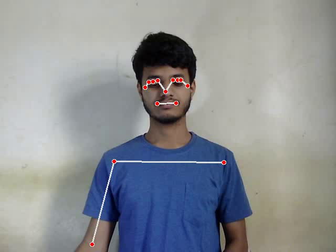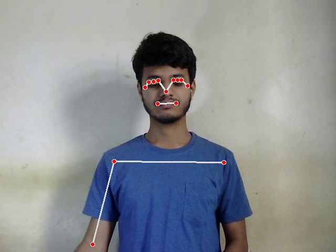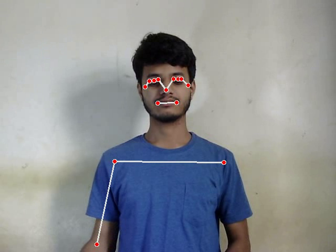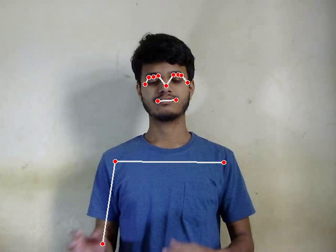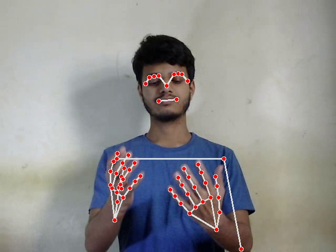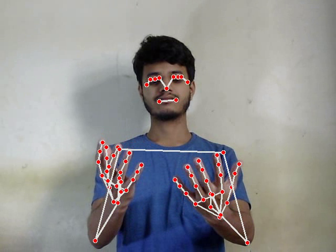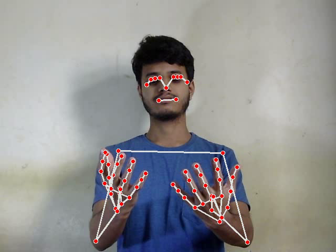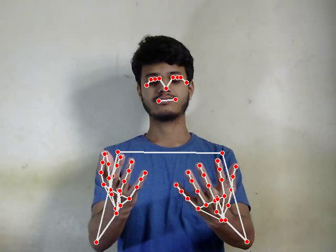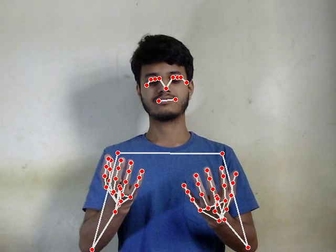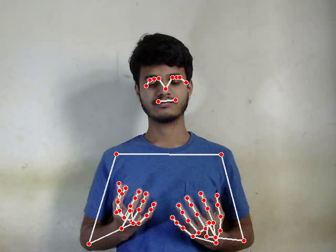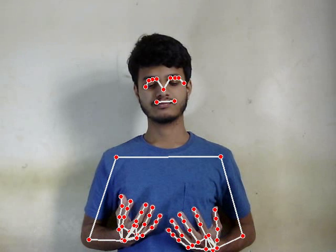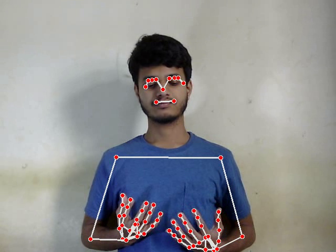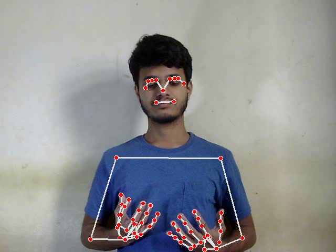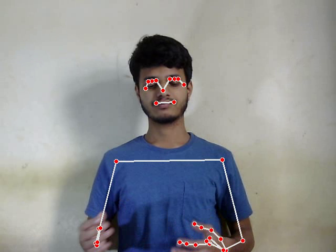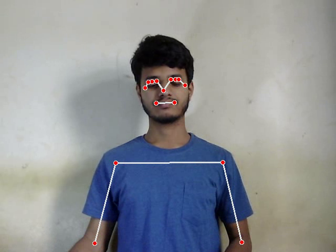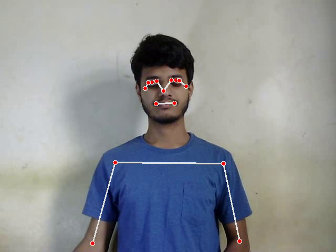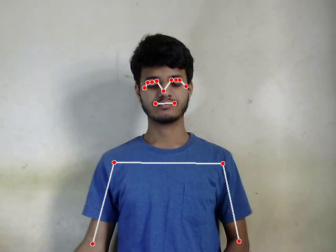want